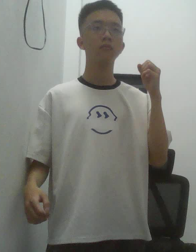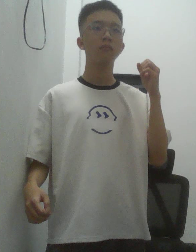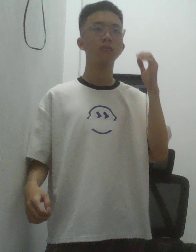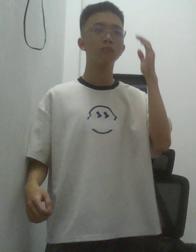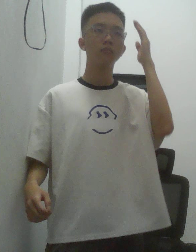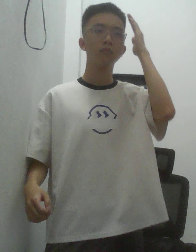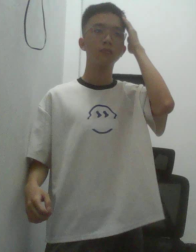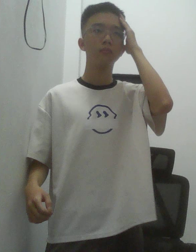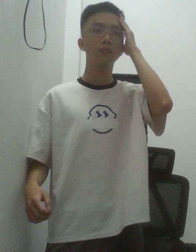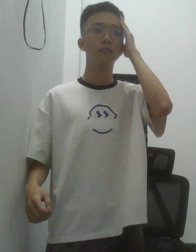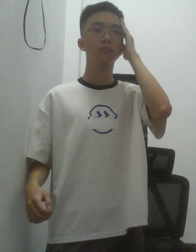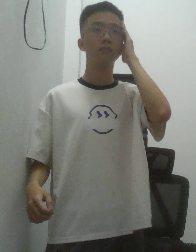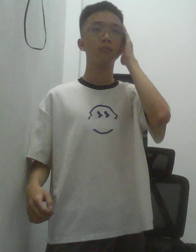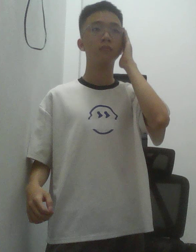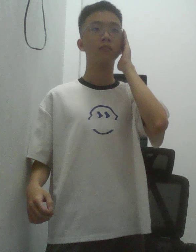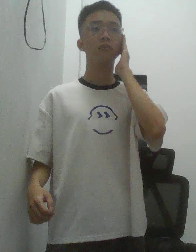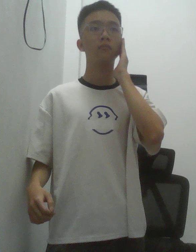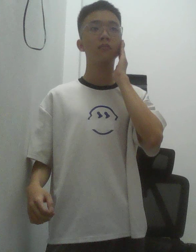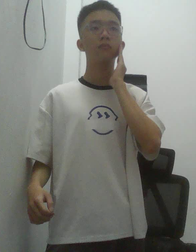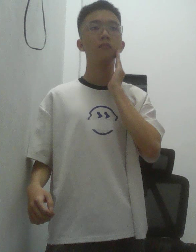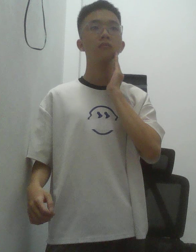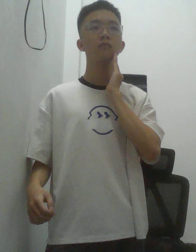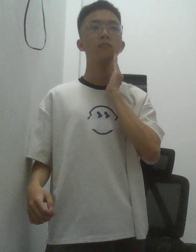dep